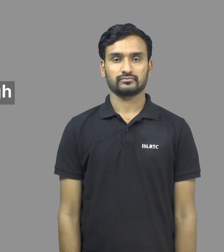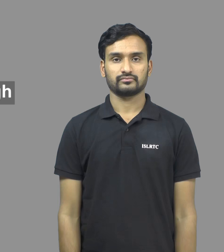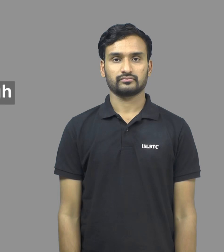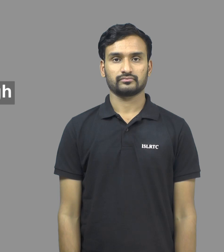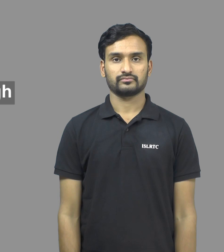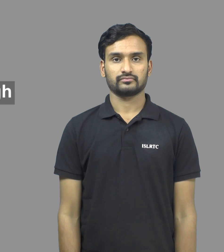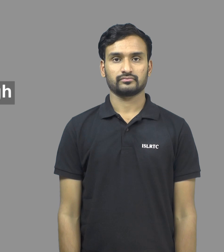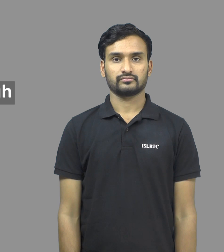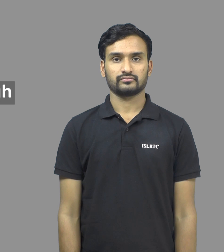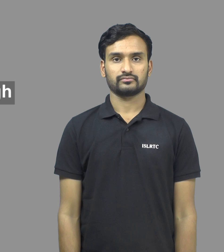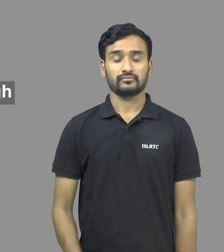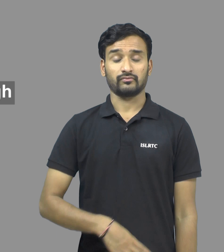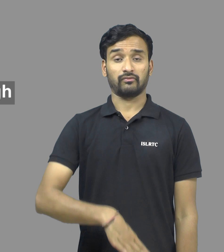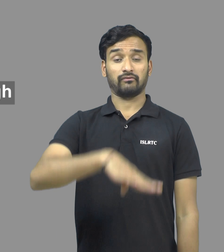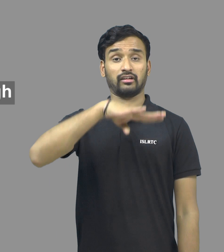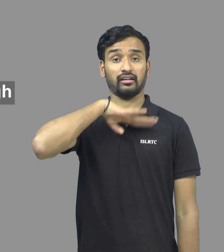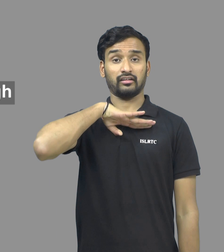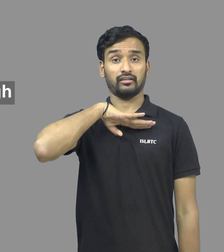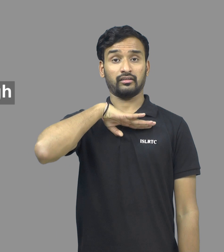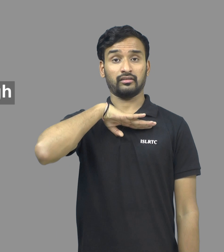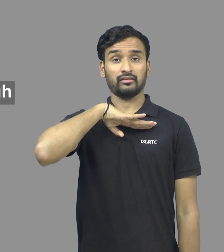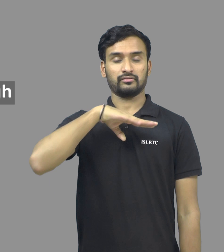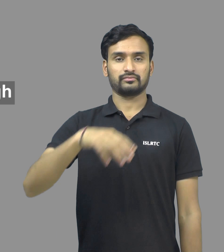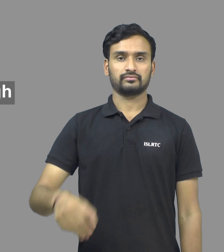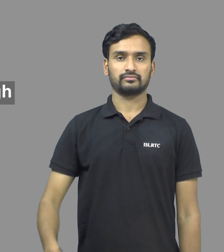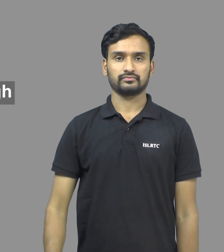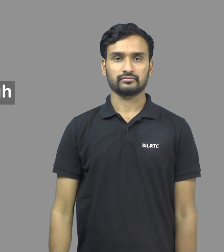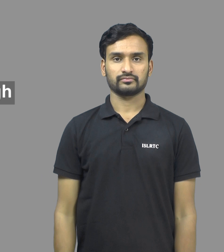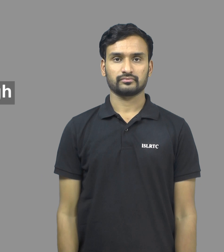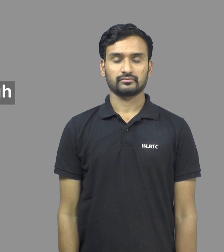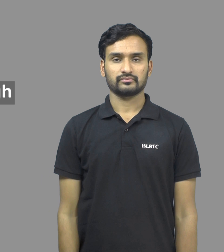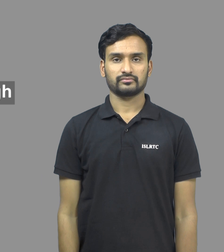Enough